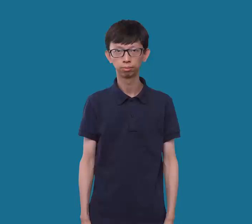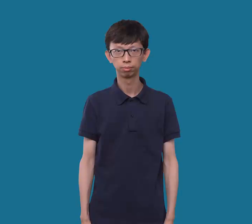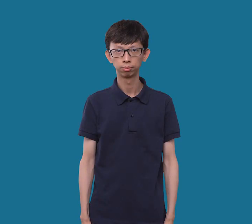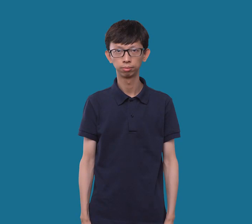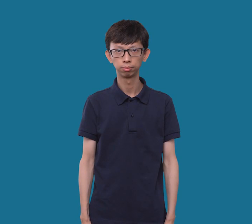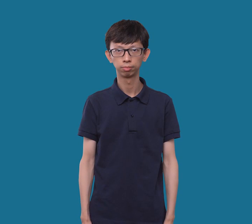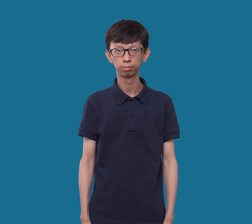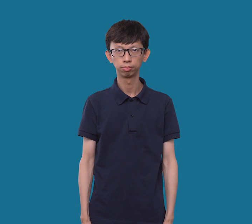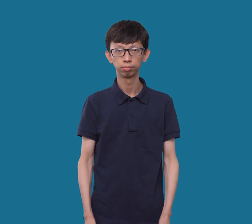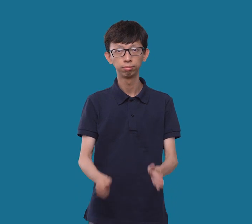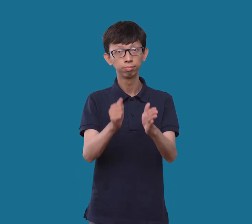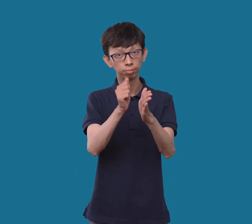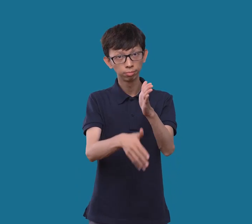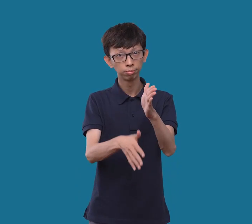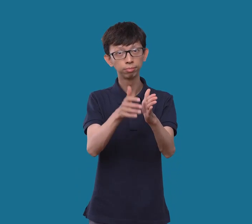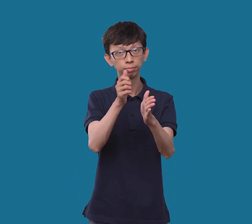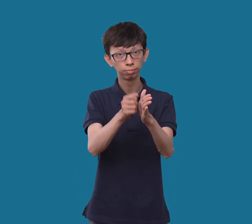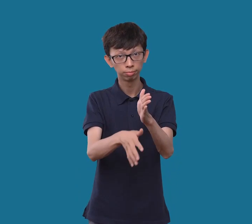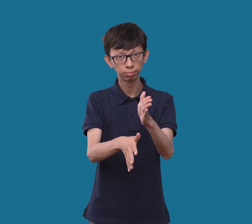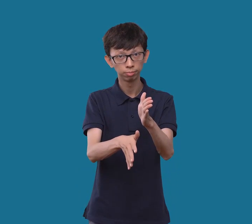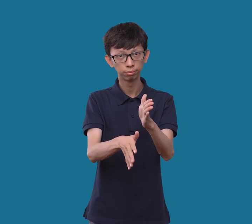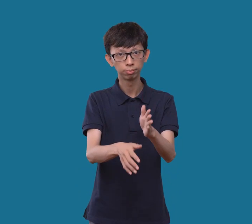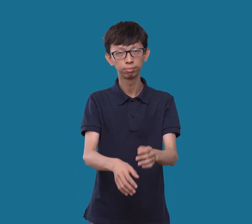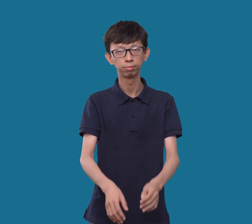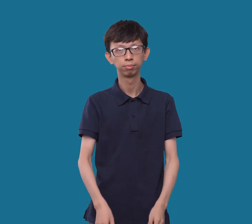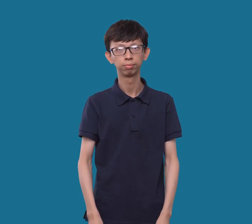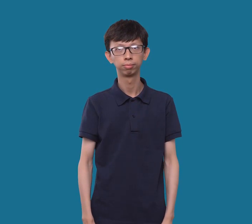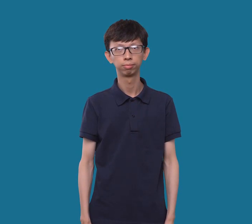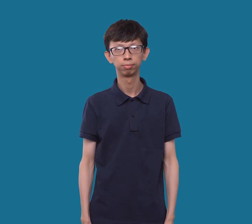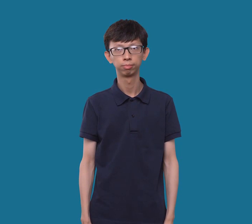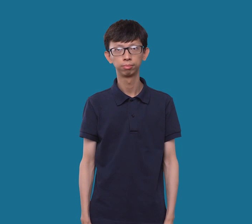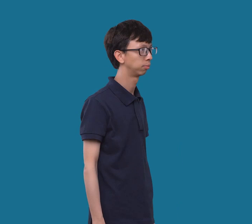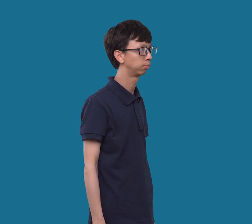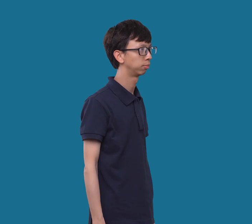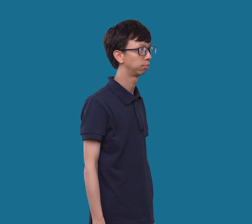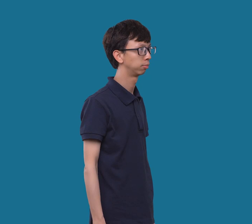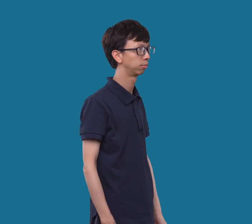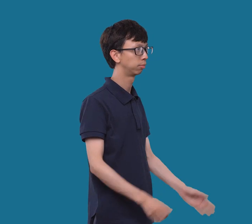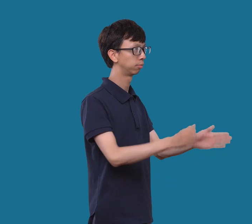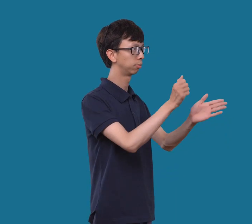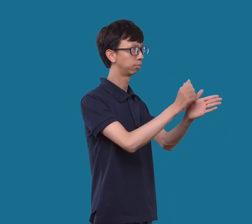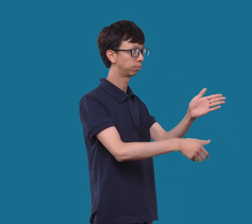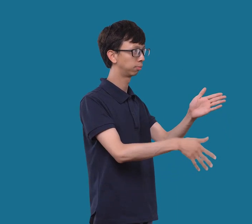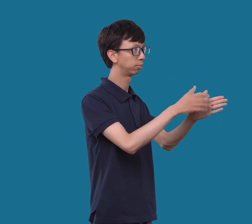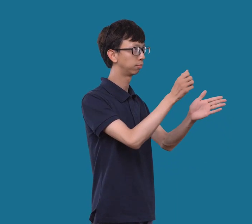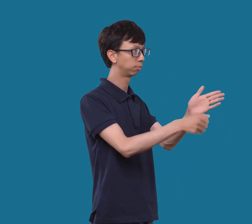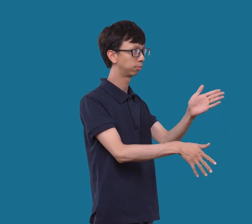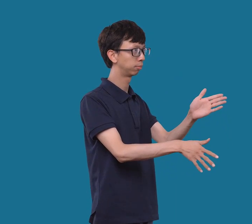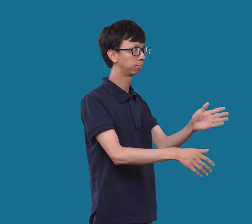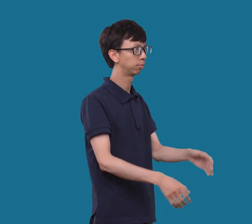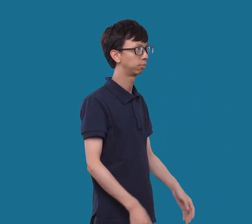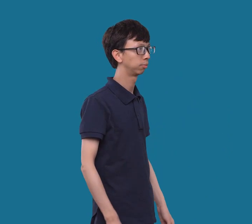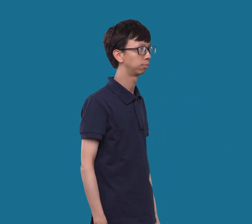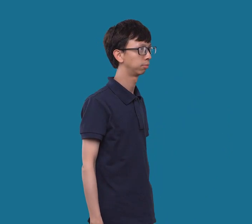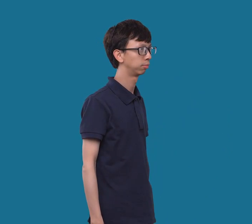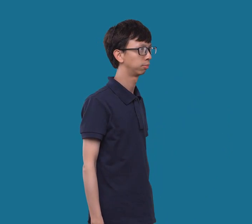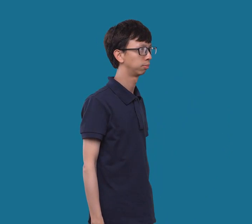giải thích